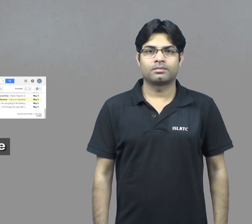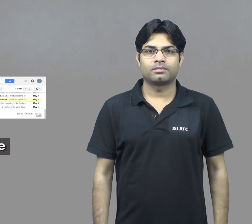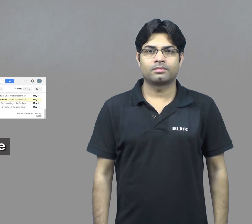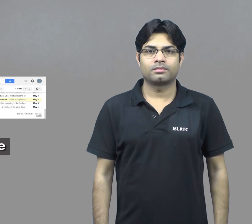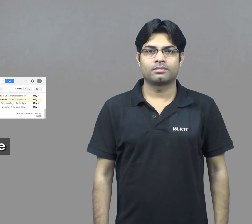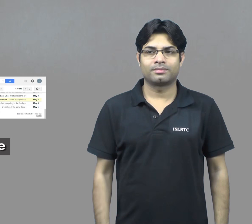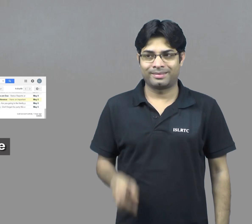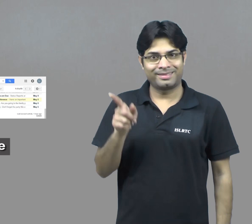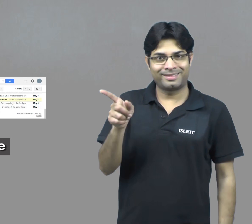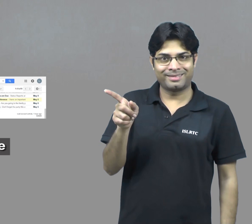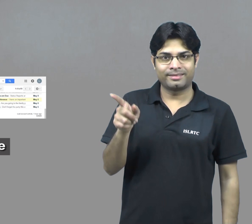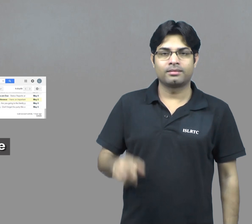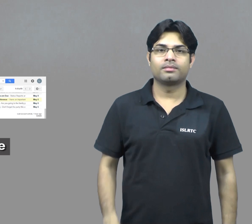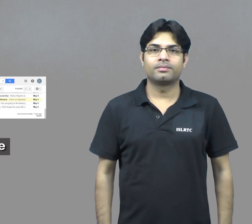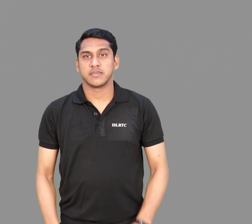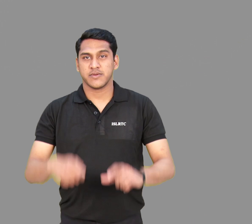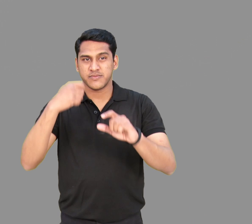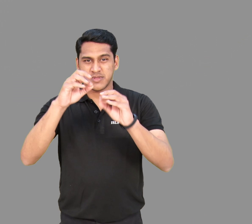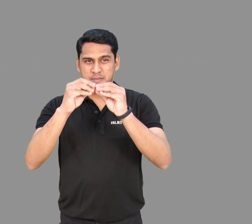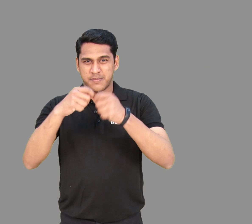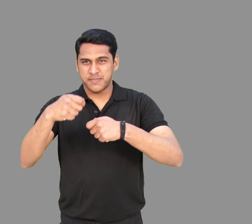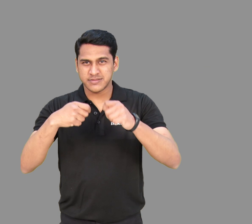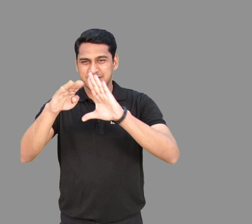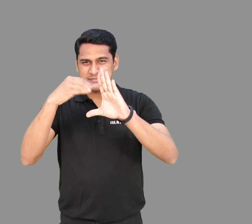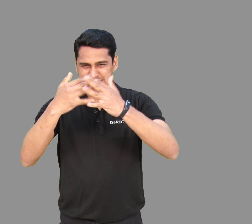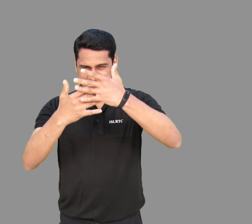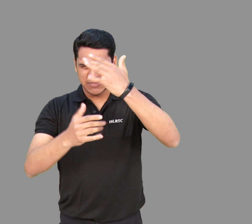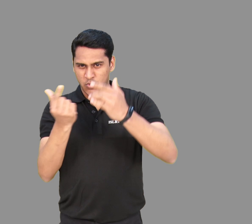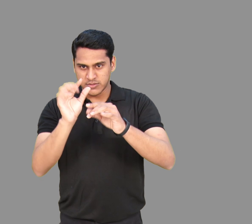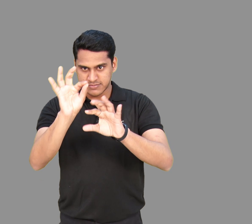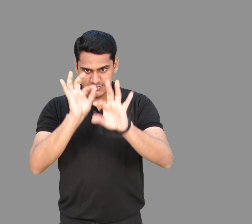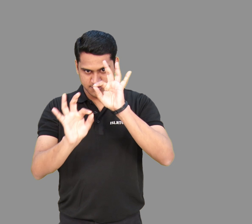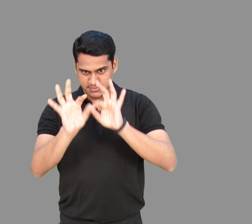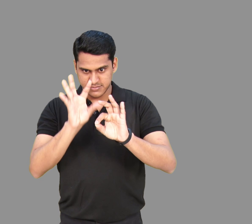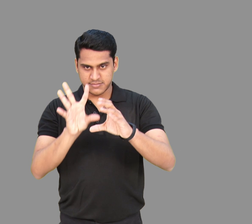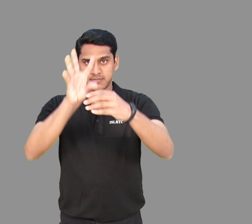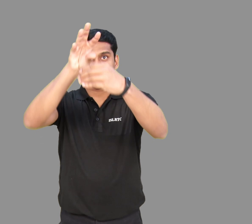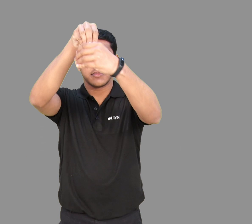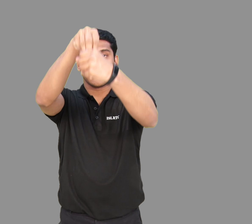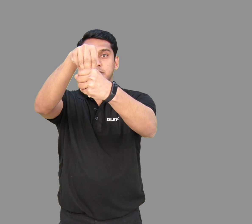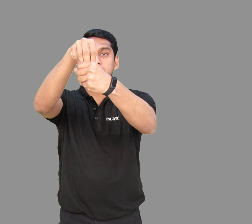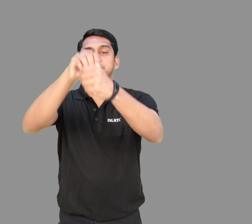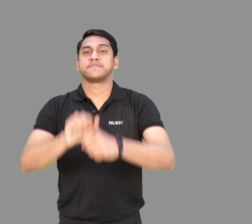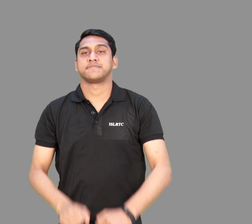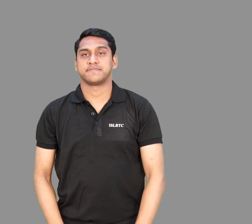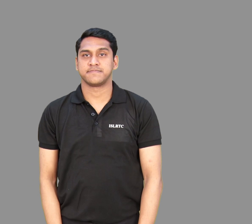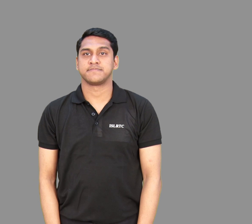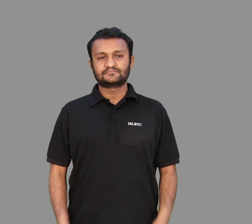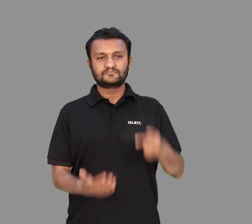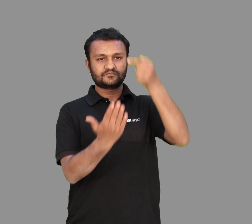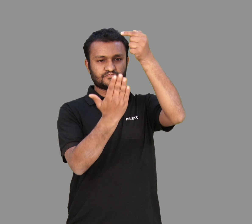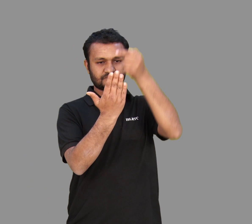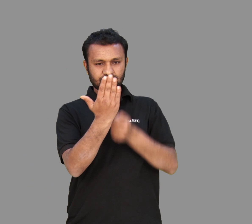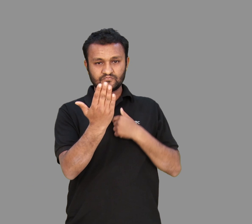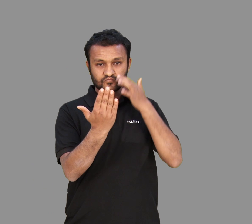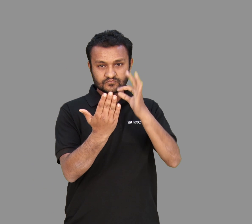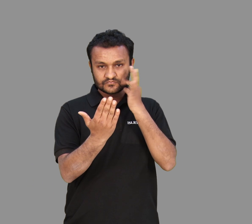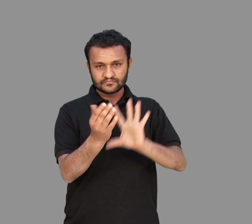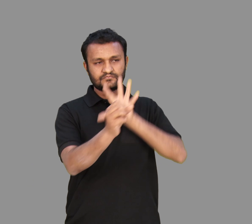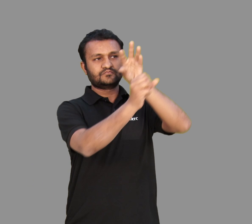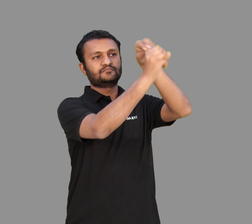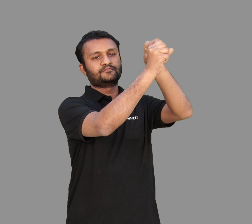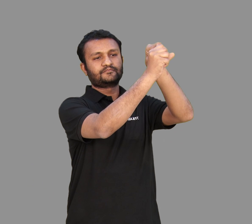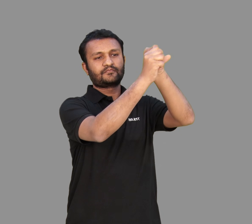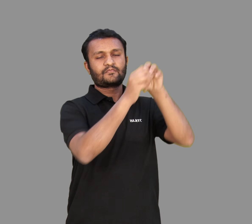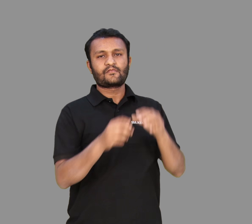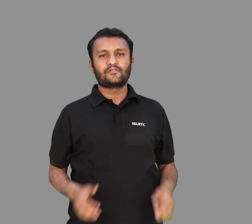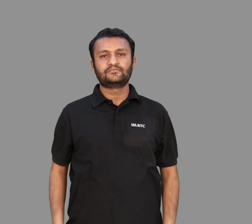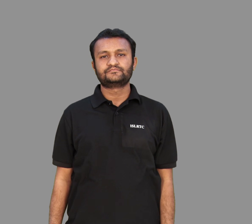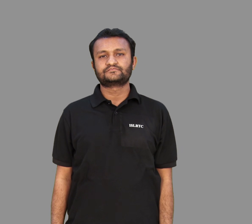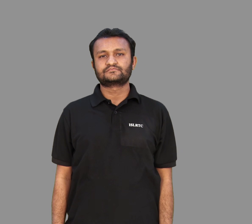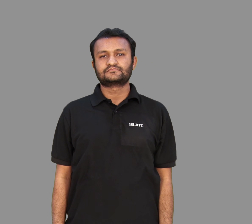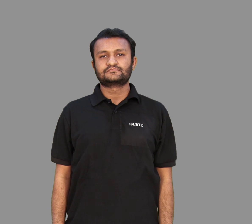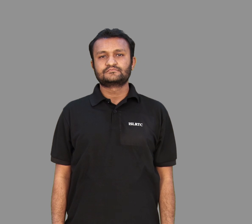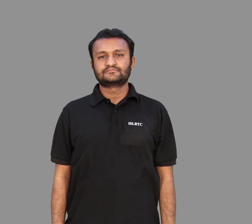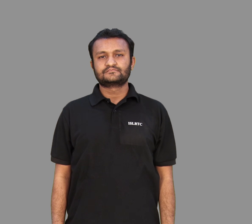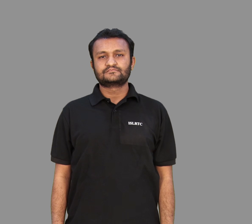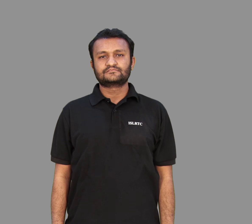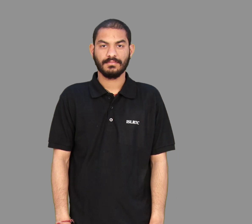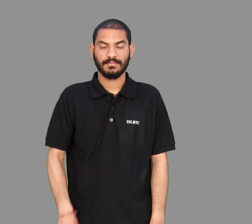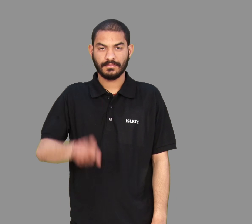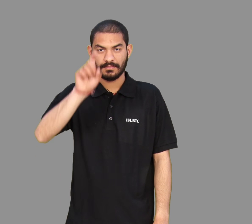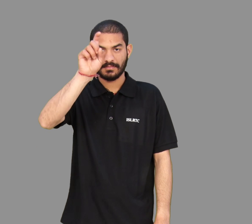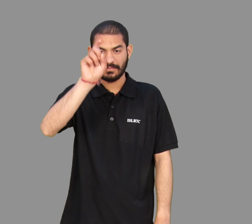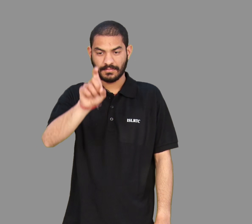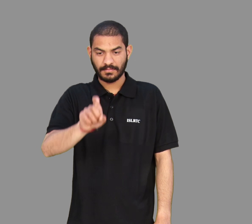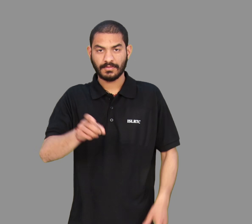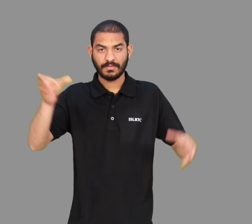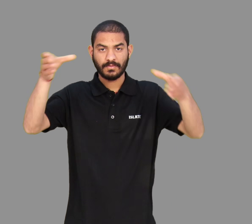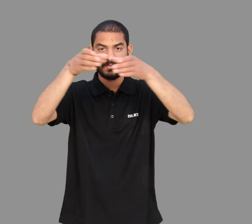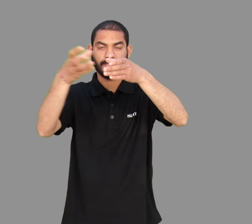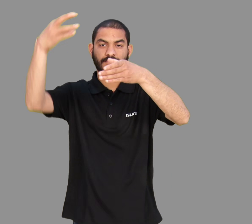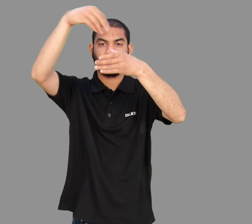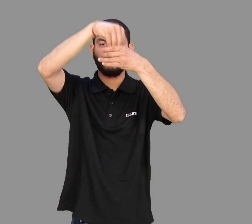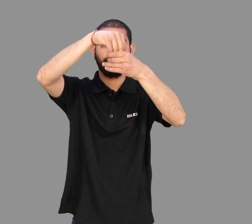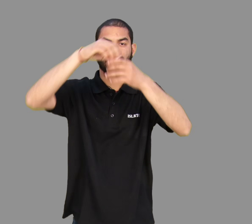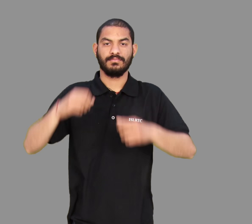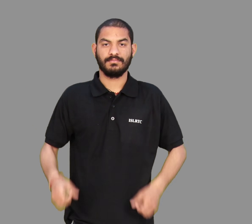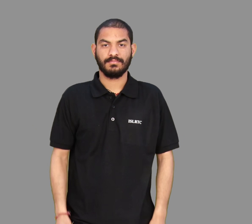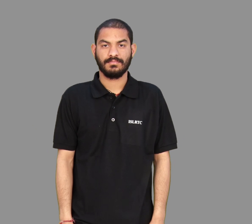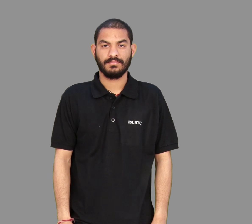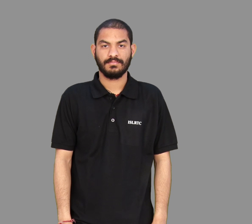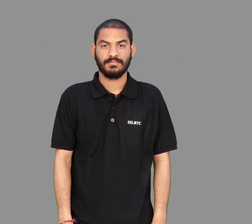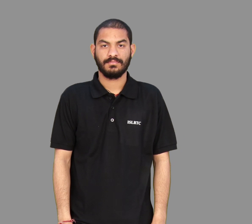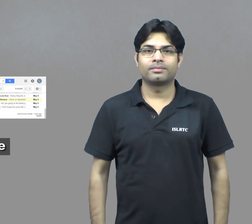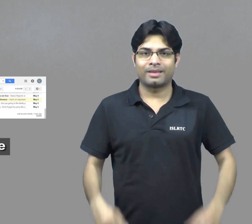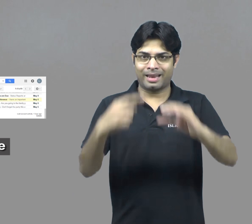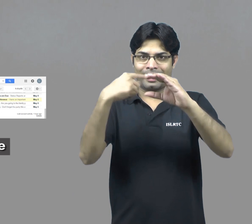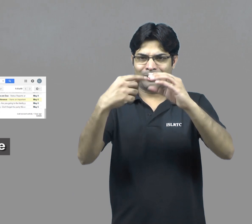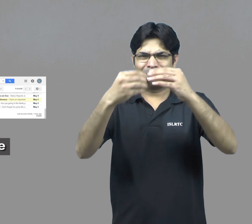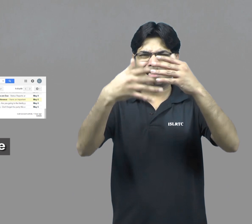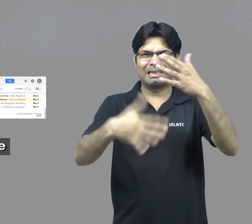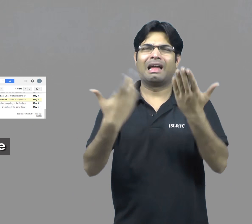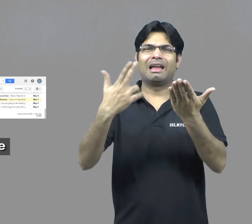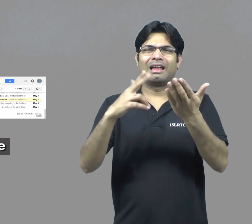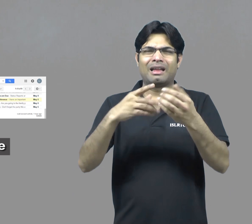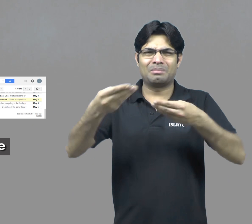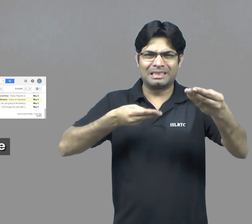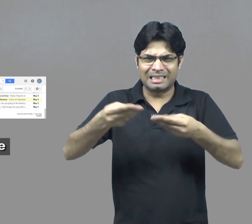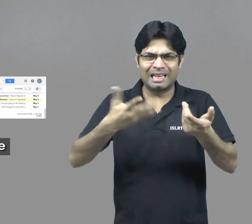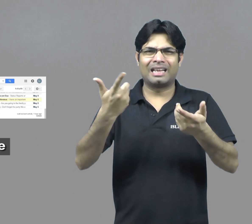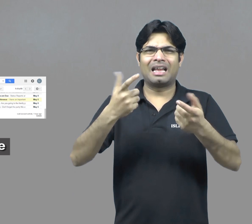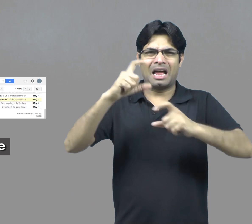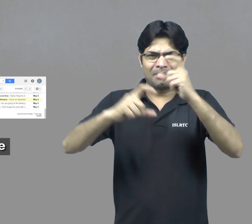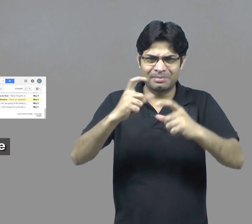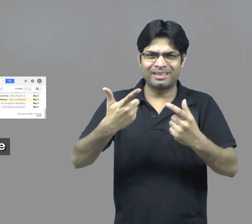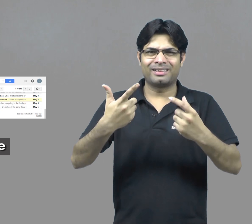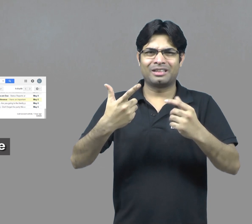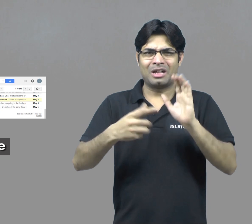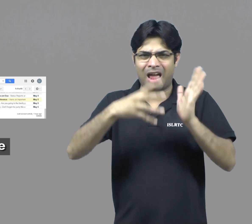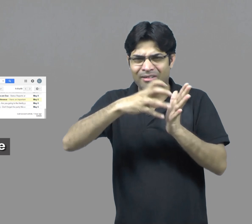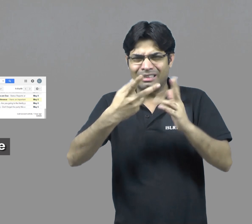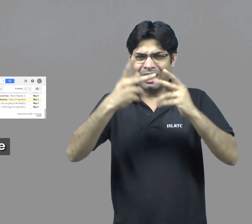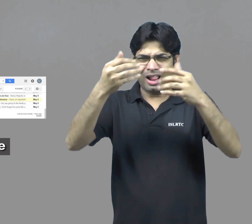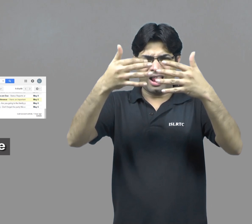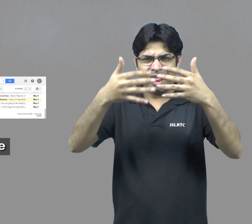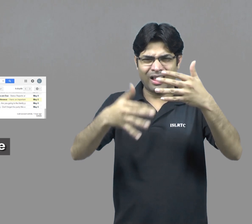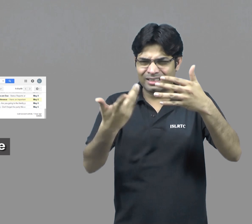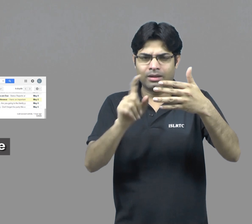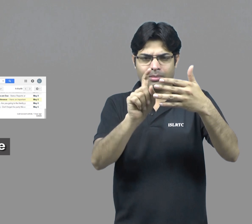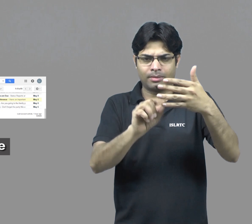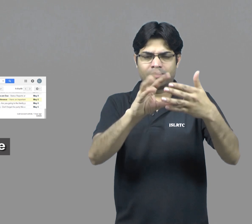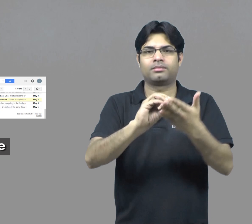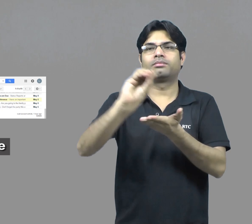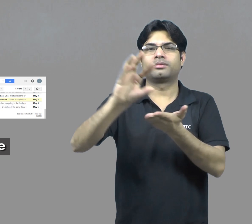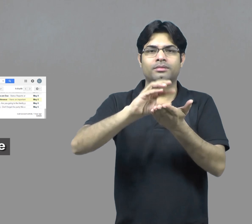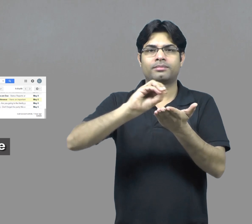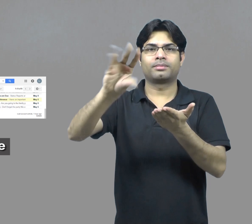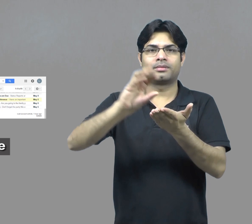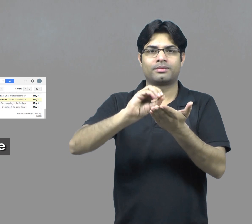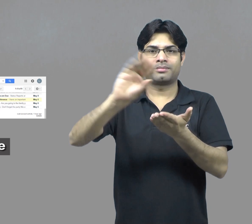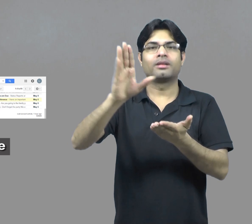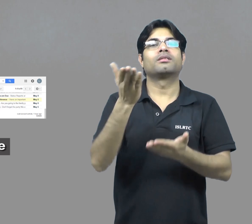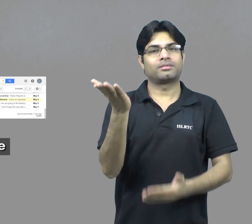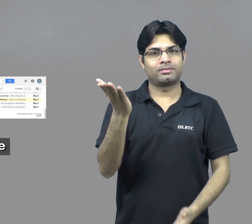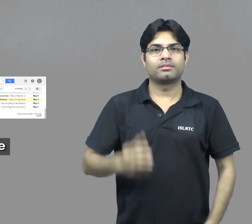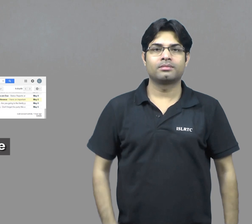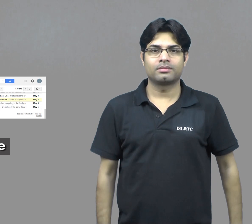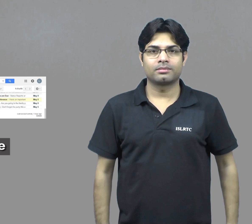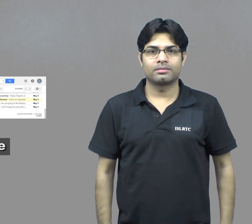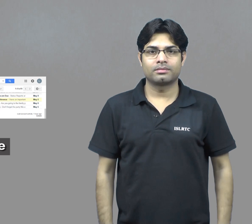Archive